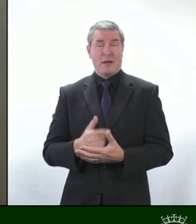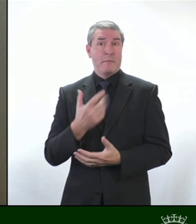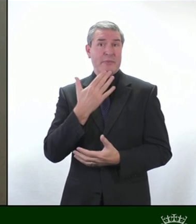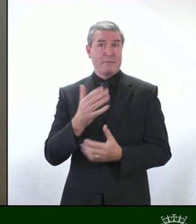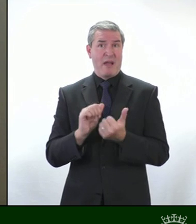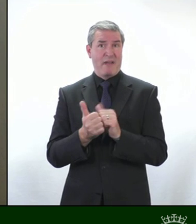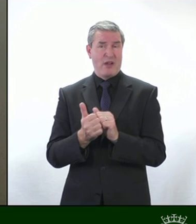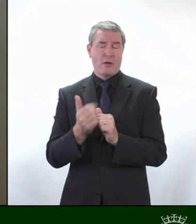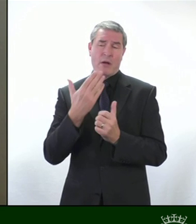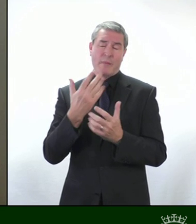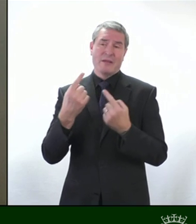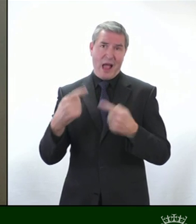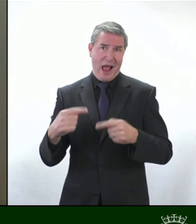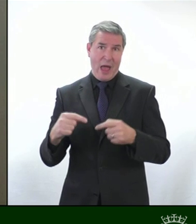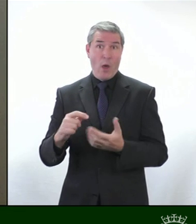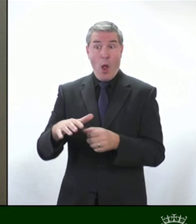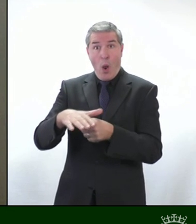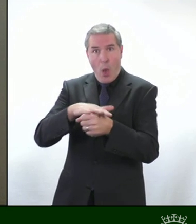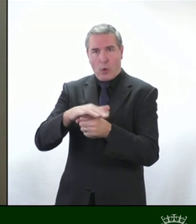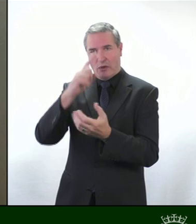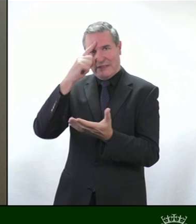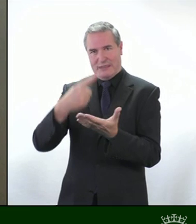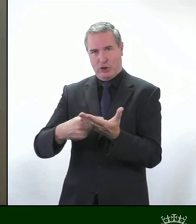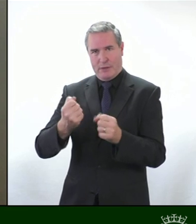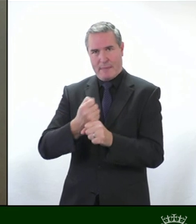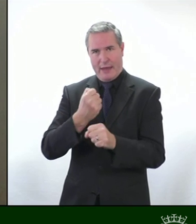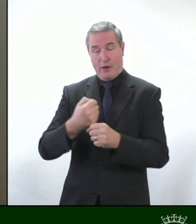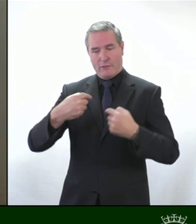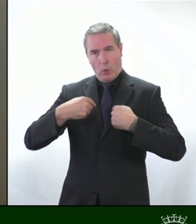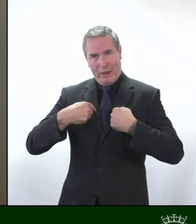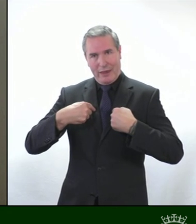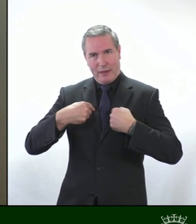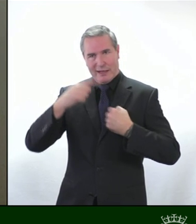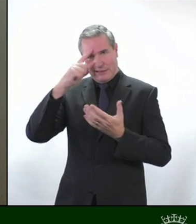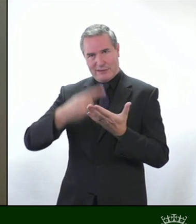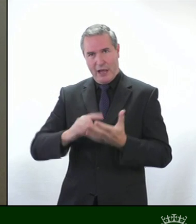Friend seriously consider allowing local decision makers the chance to set the tier systems locally?